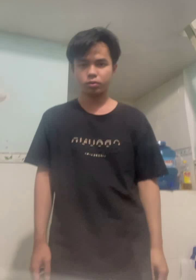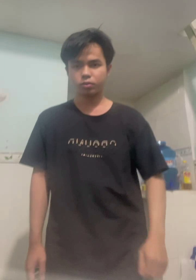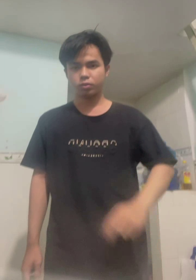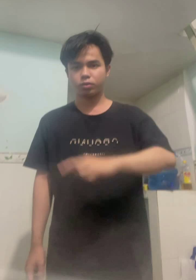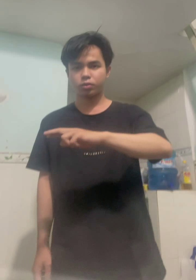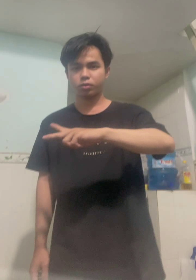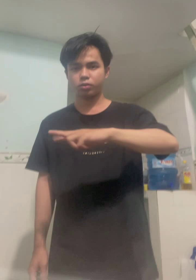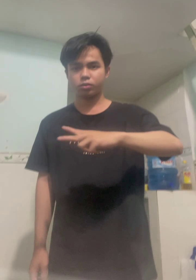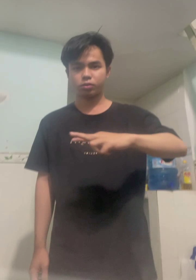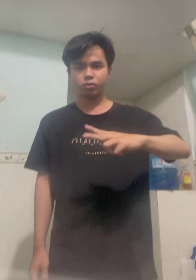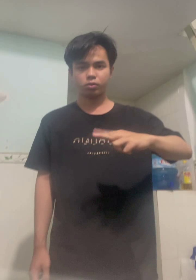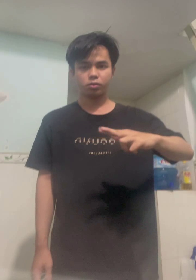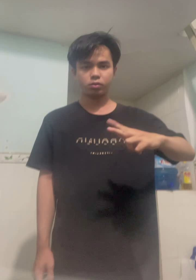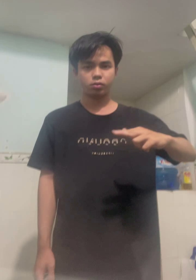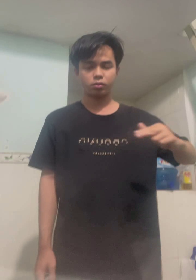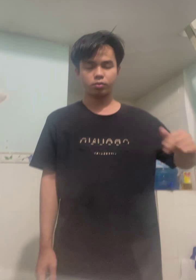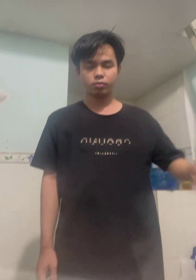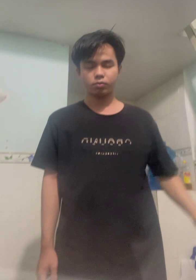boi